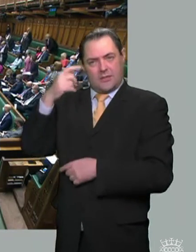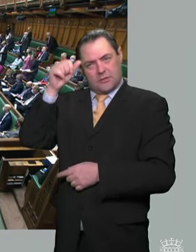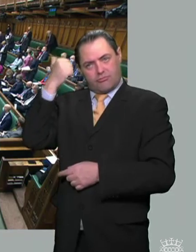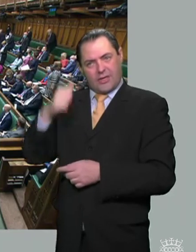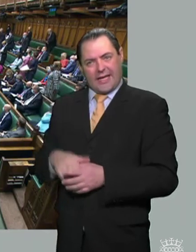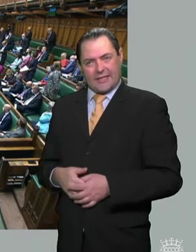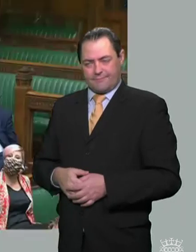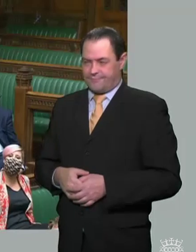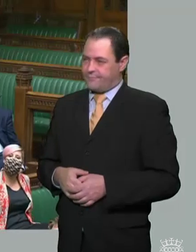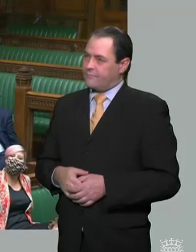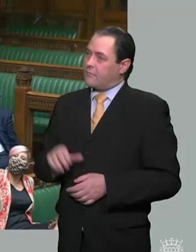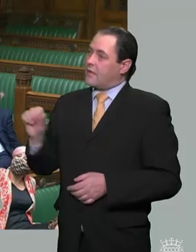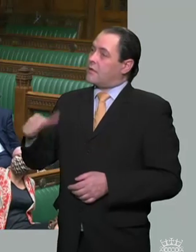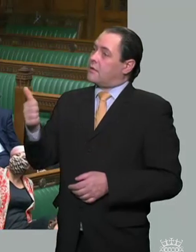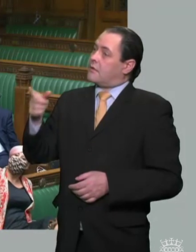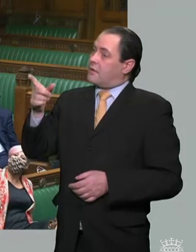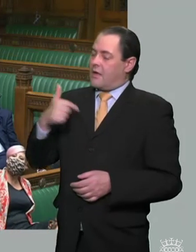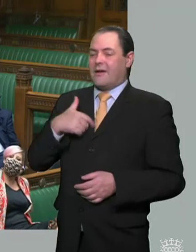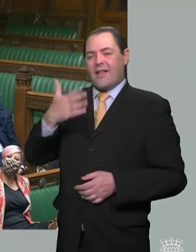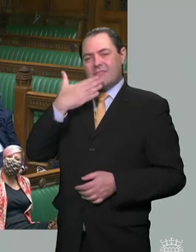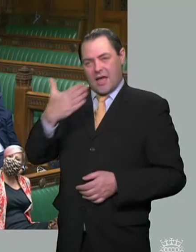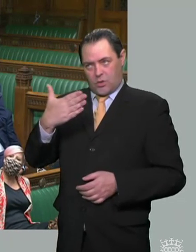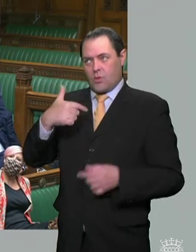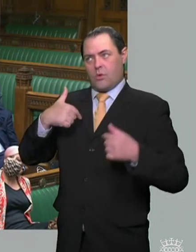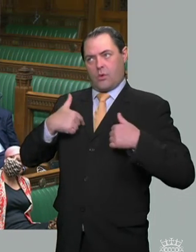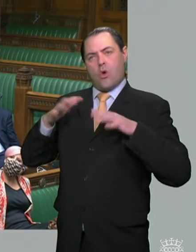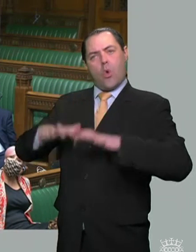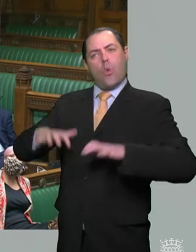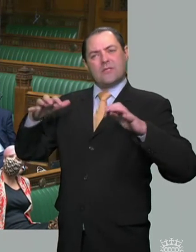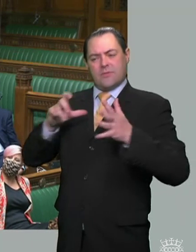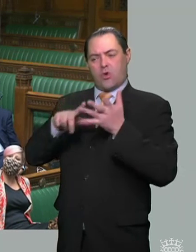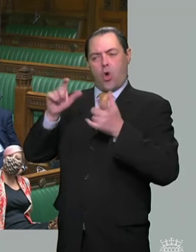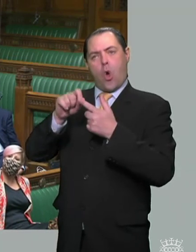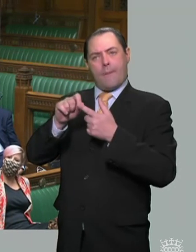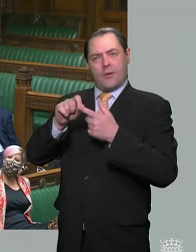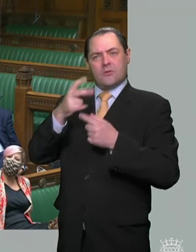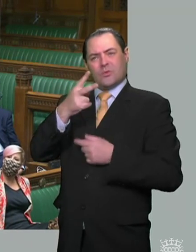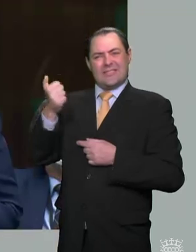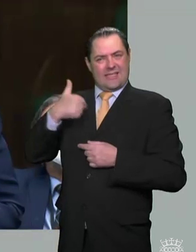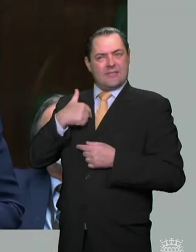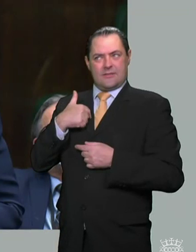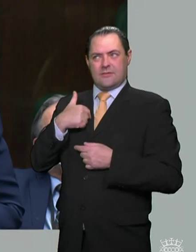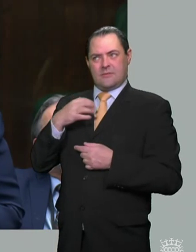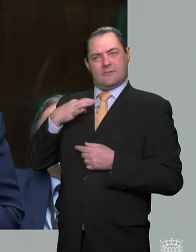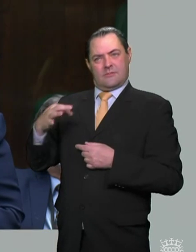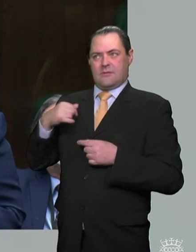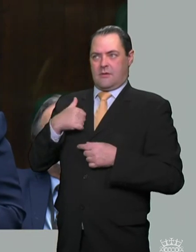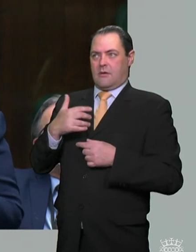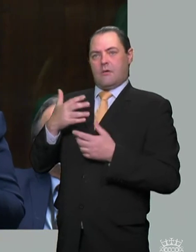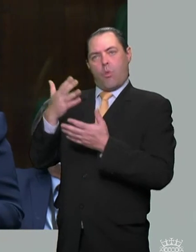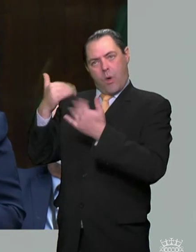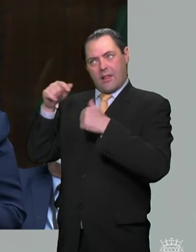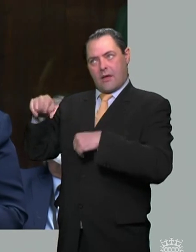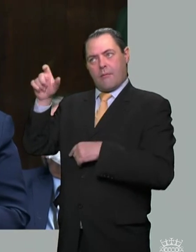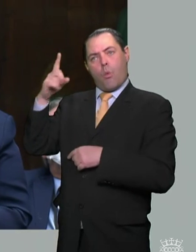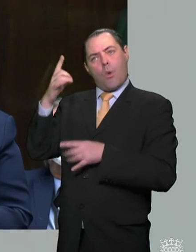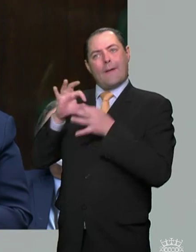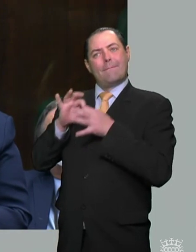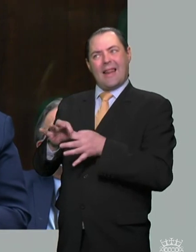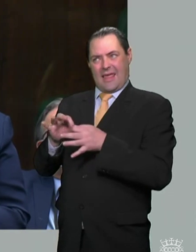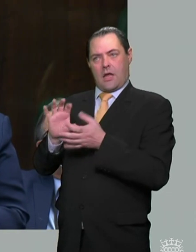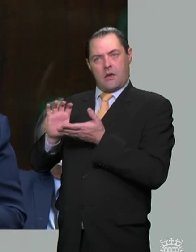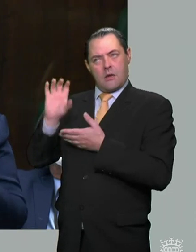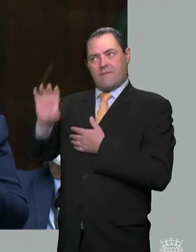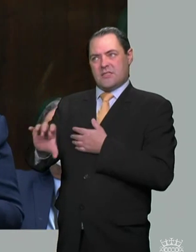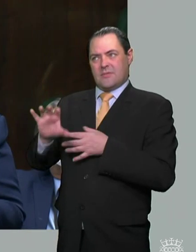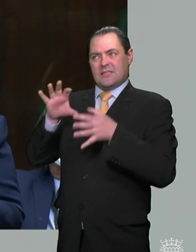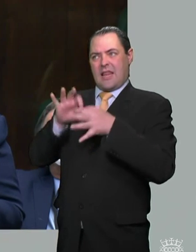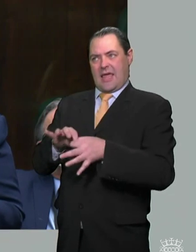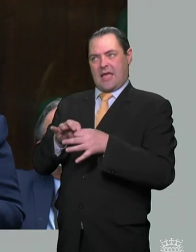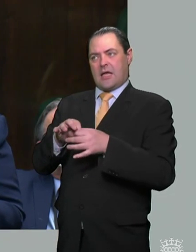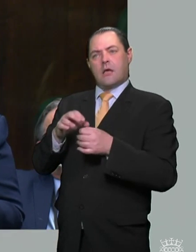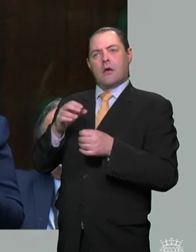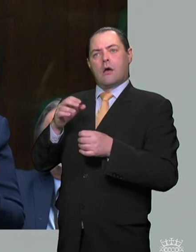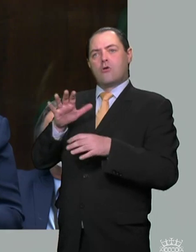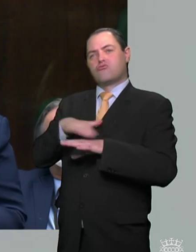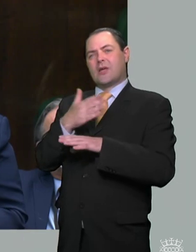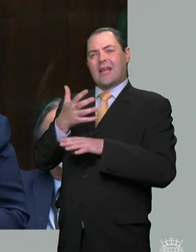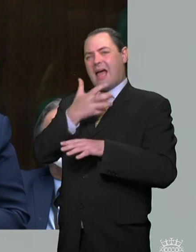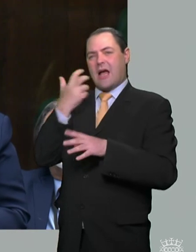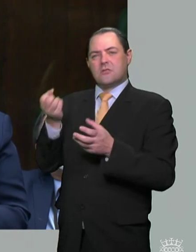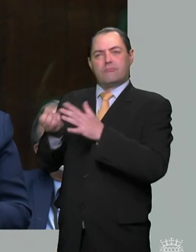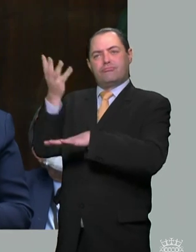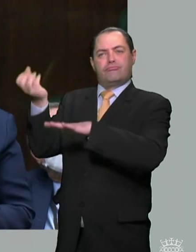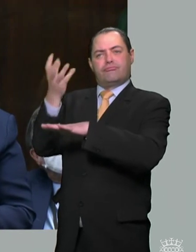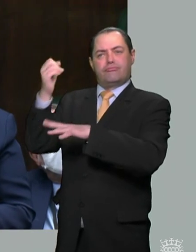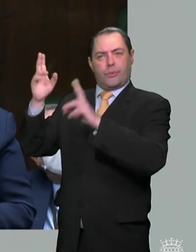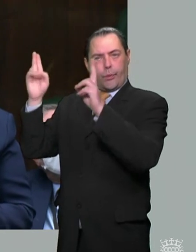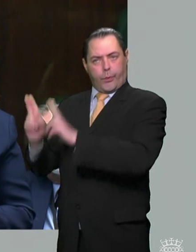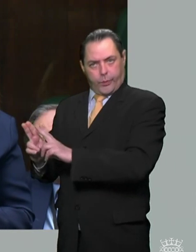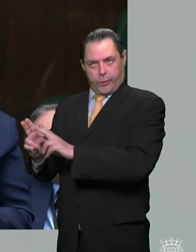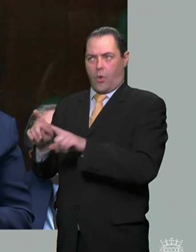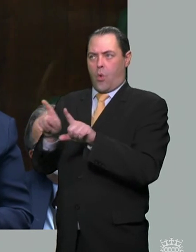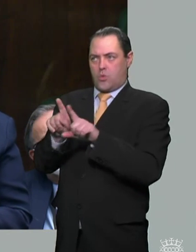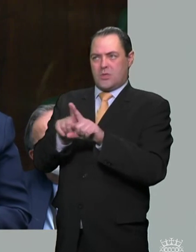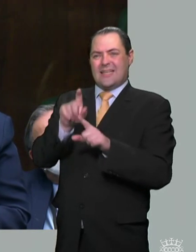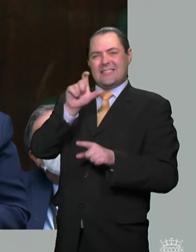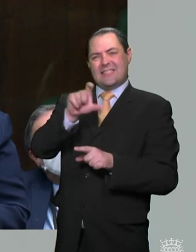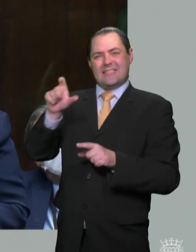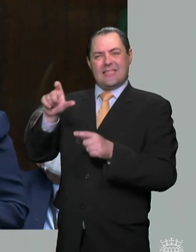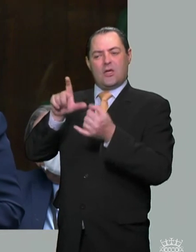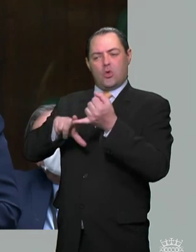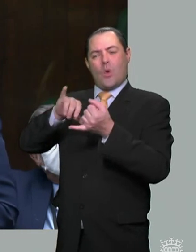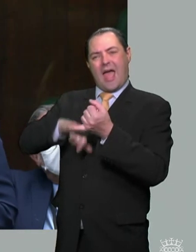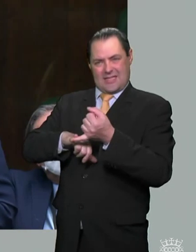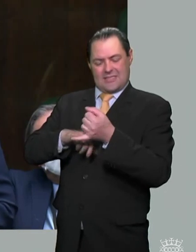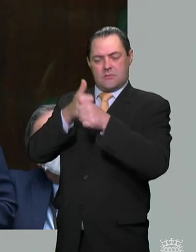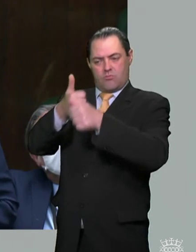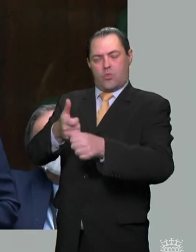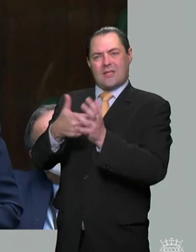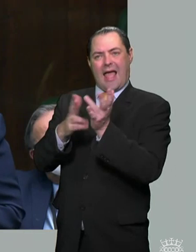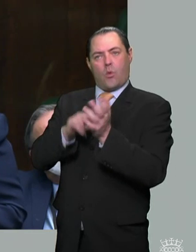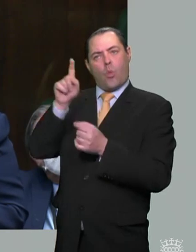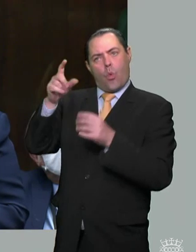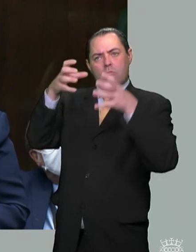As the Scottish National party’s Westminster COP26 spokesperson, I welcome today’s announcement by Ineos of £1 billion of investment into cutting greenhouse gas emissions at its Grangemouth plant and supporting the carbon capture, utilisation and storage Acorn cluster at St Fergus in Aberdeenshire.